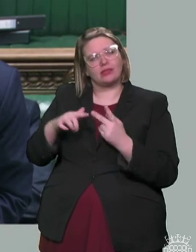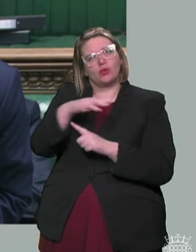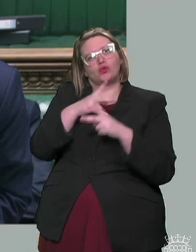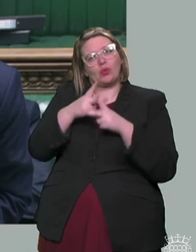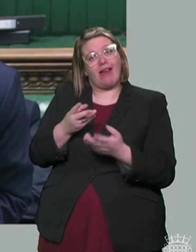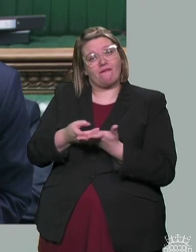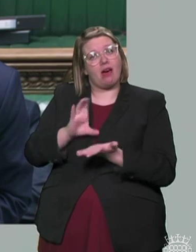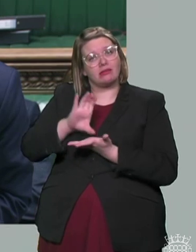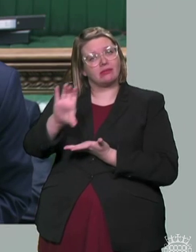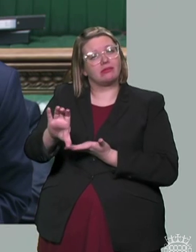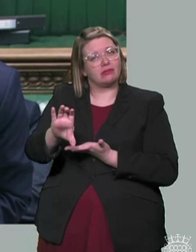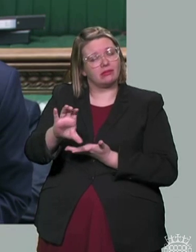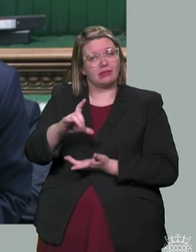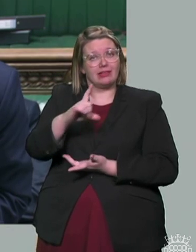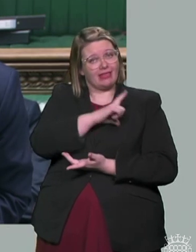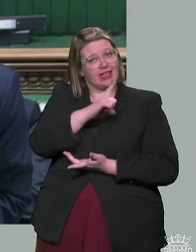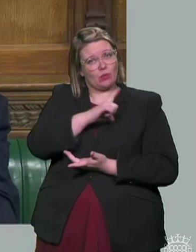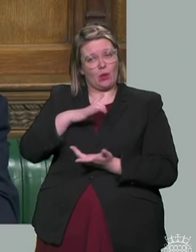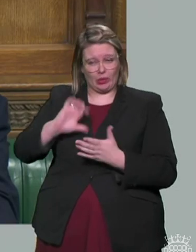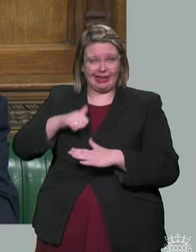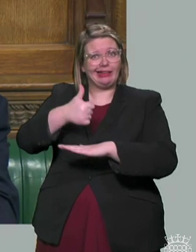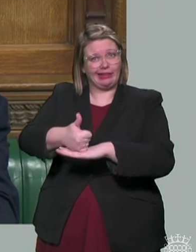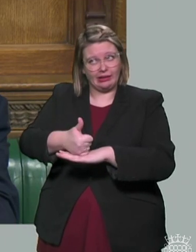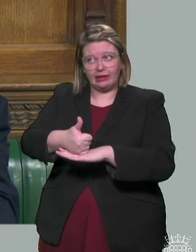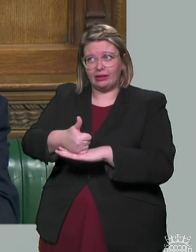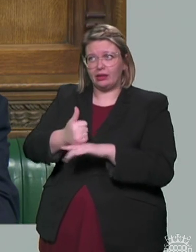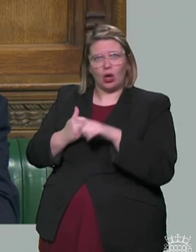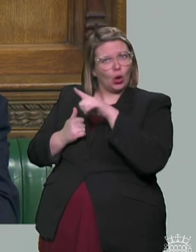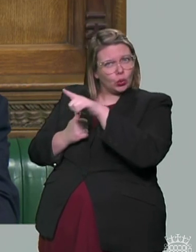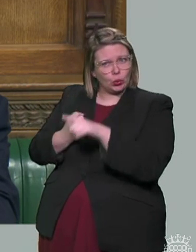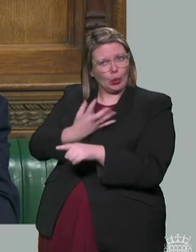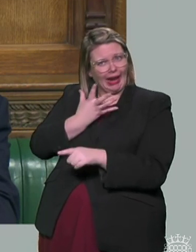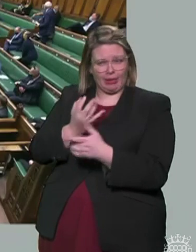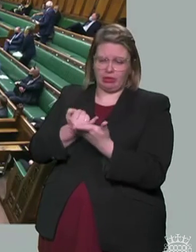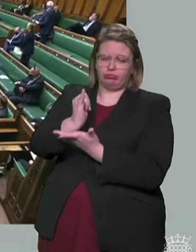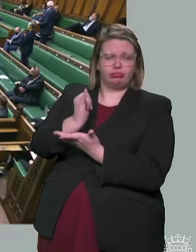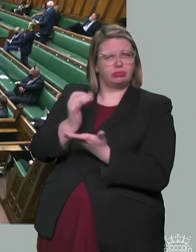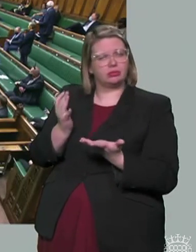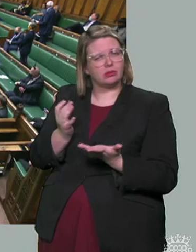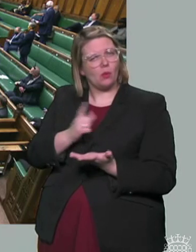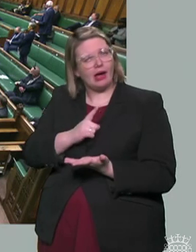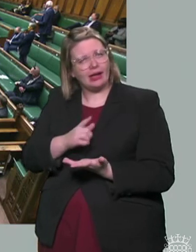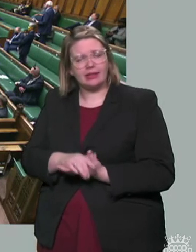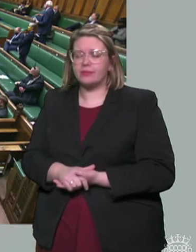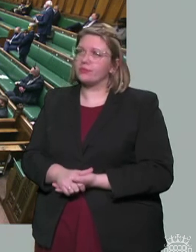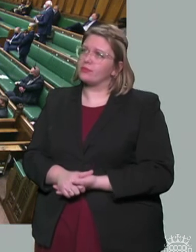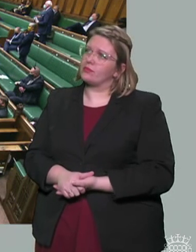That is why we are putting that measure through. How unbelievable that you guys did not vote for it—not you, Mr Speaker.